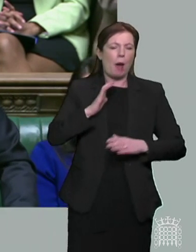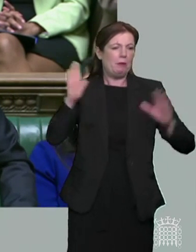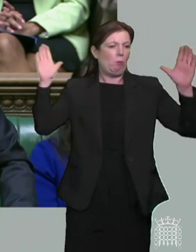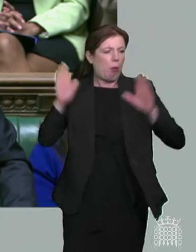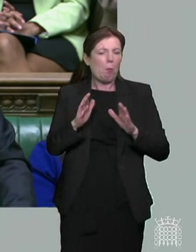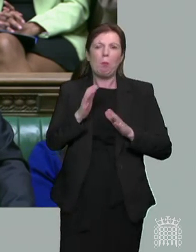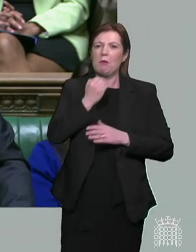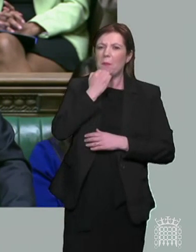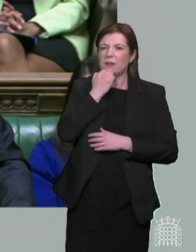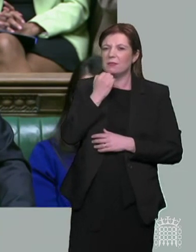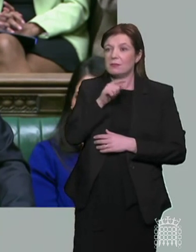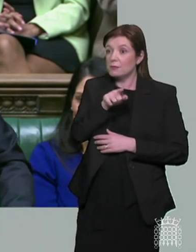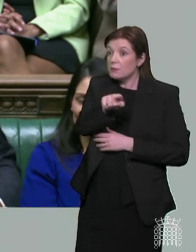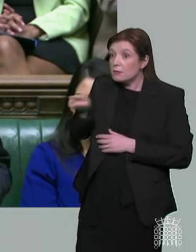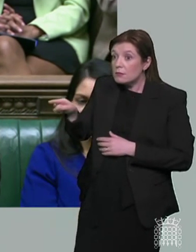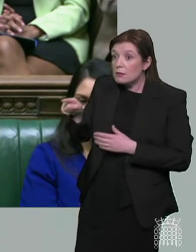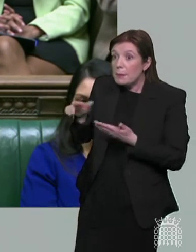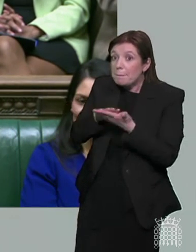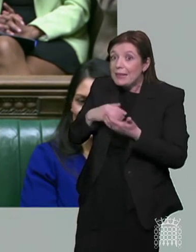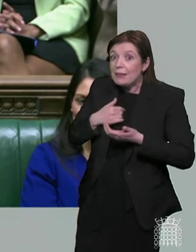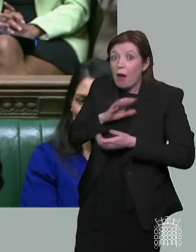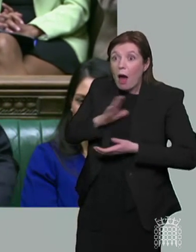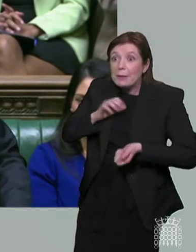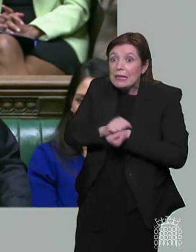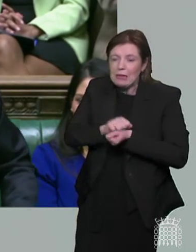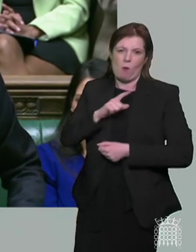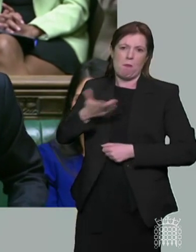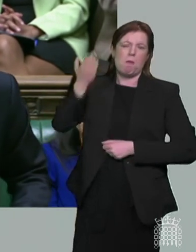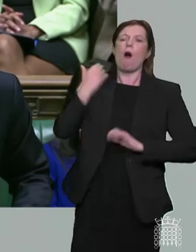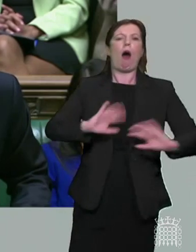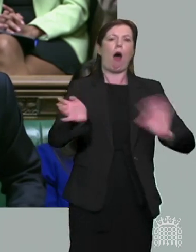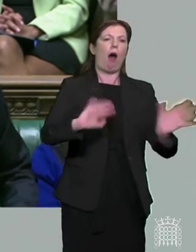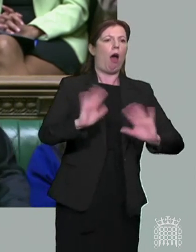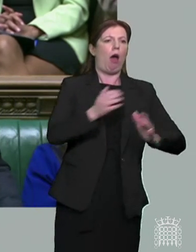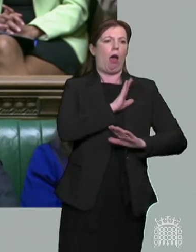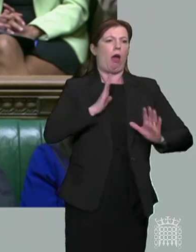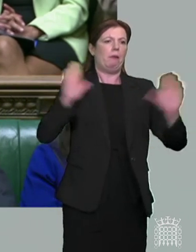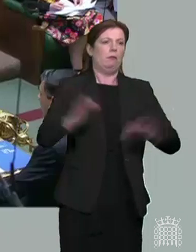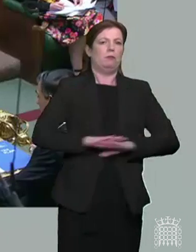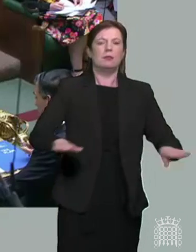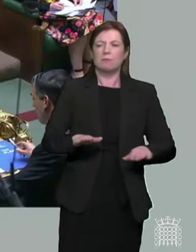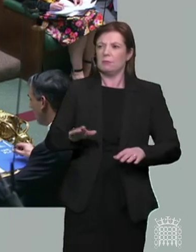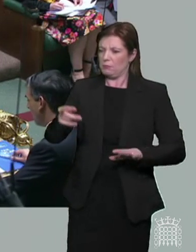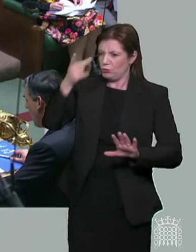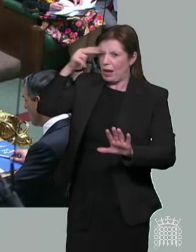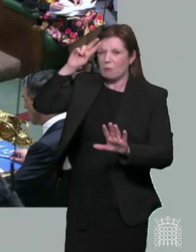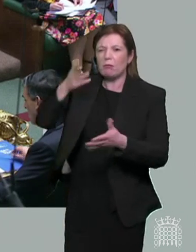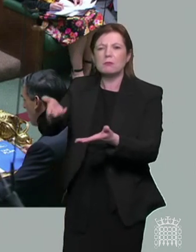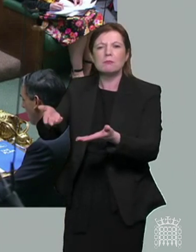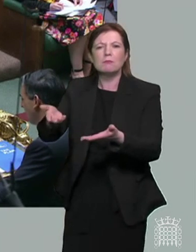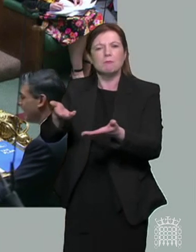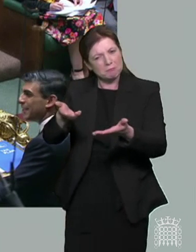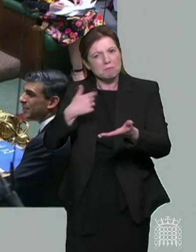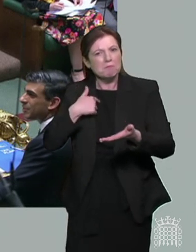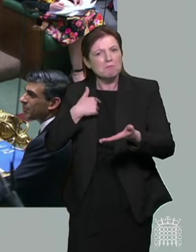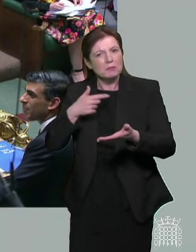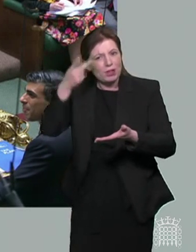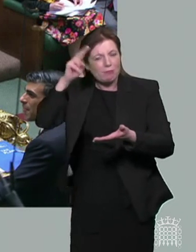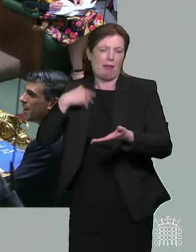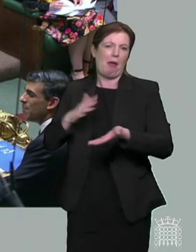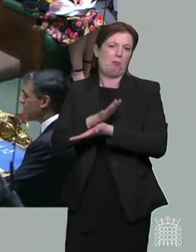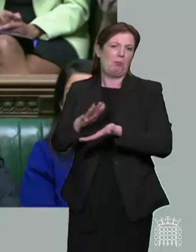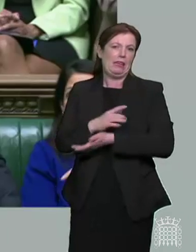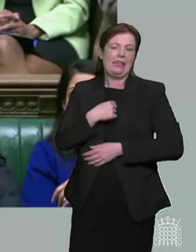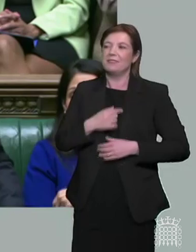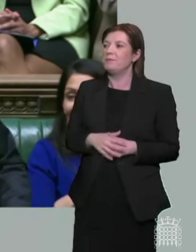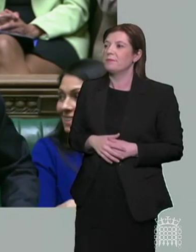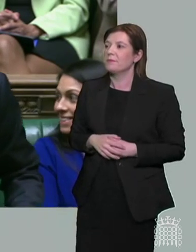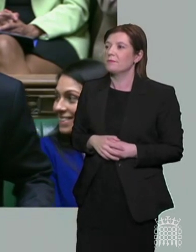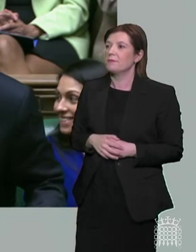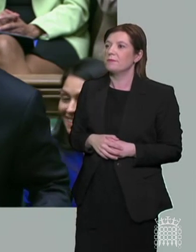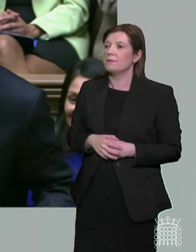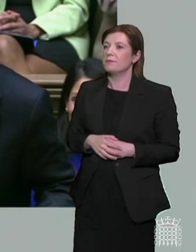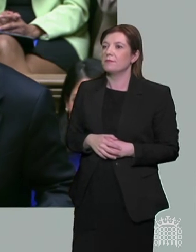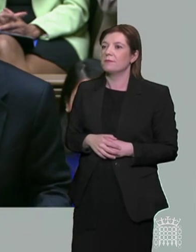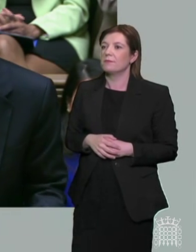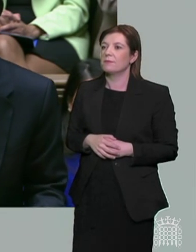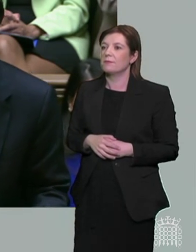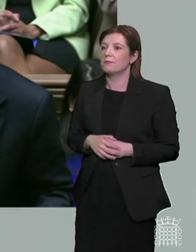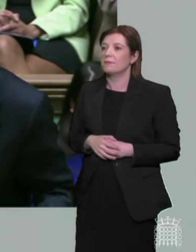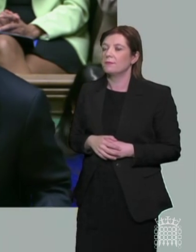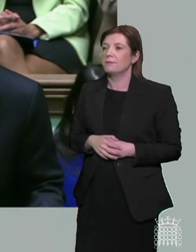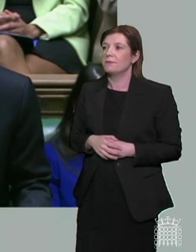At least Labour now seems to think that we should actually have an Army, which is a welcome conversion.